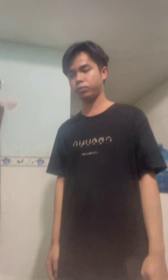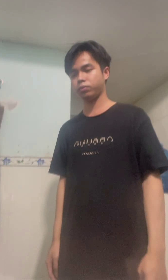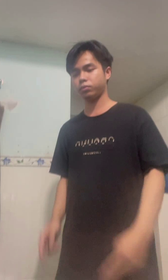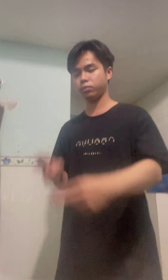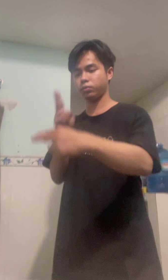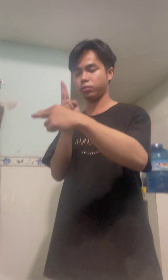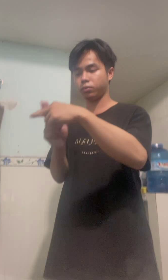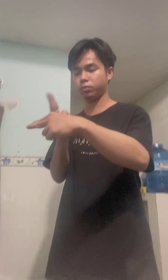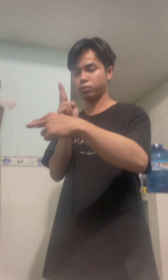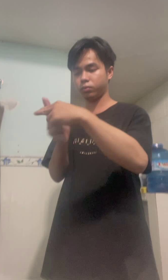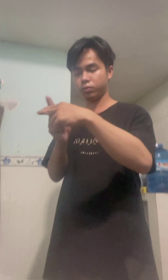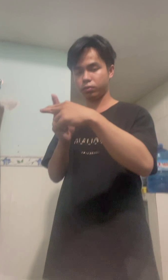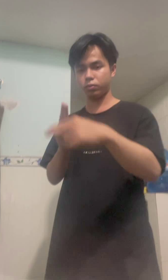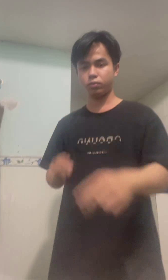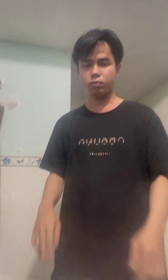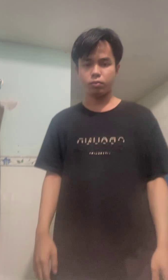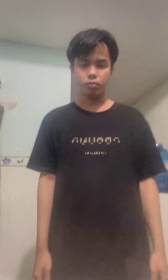yeu cau